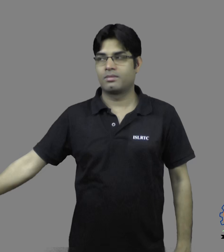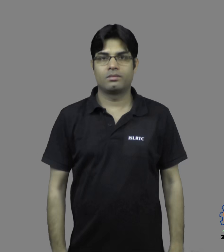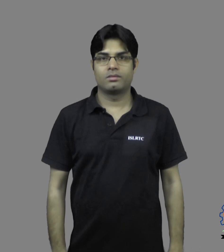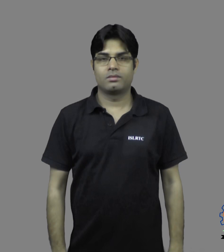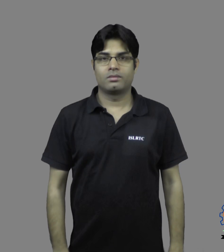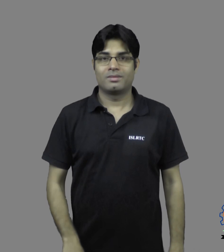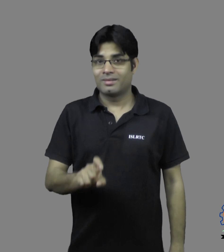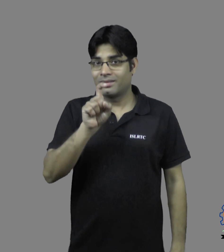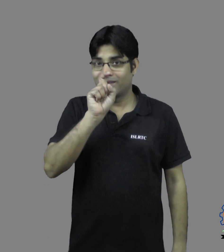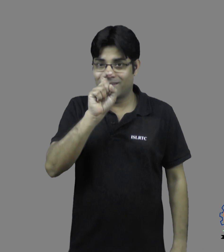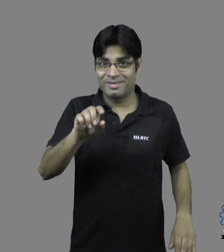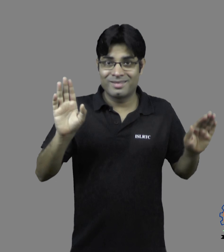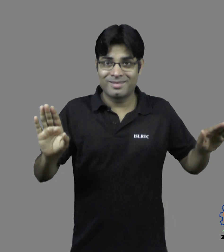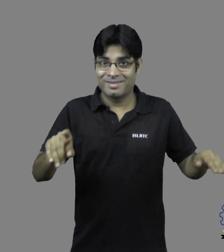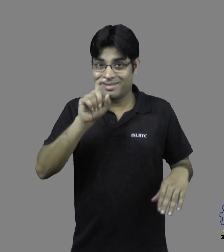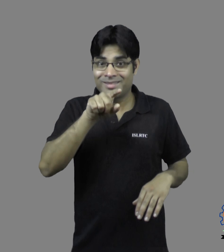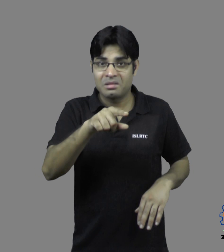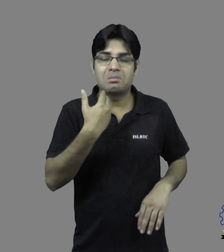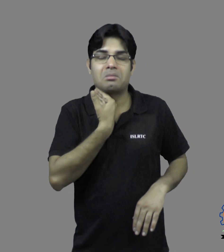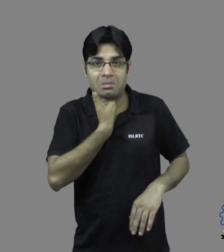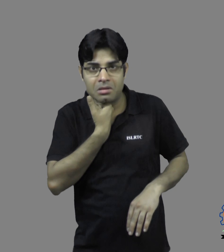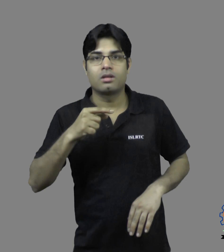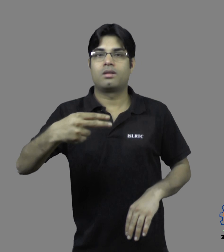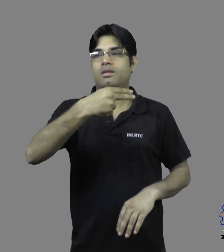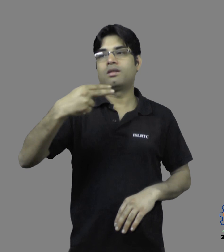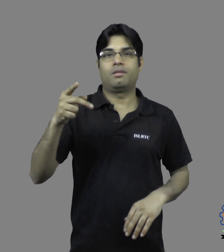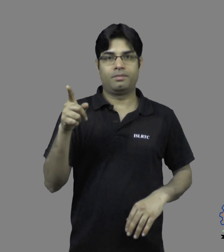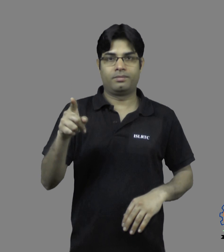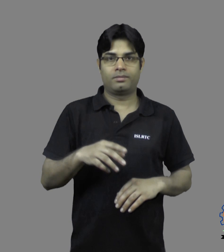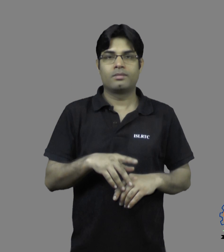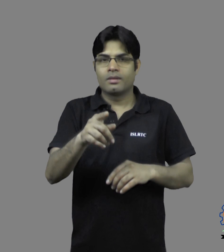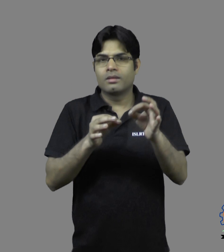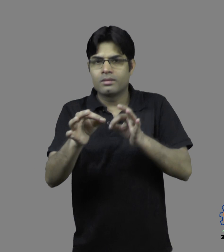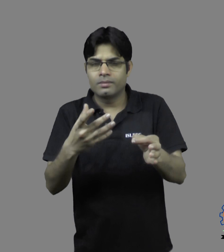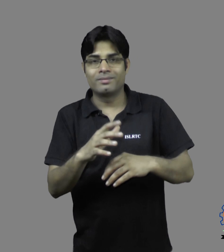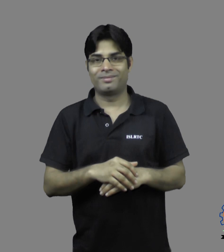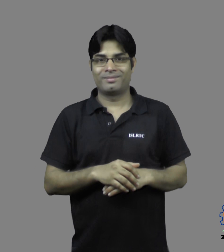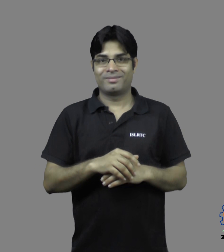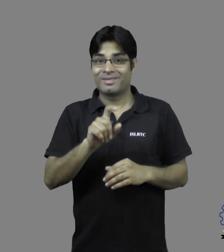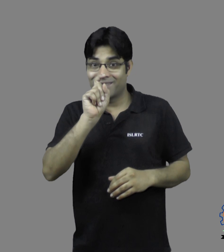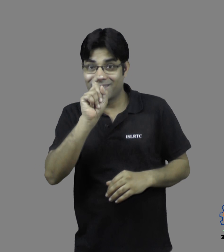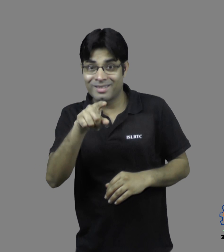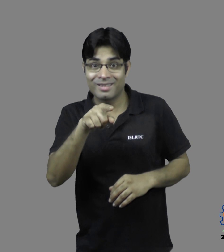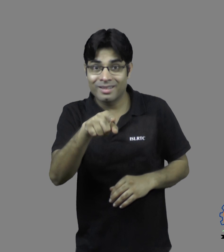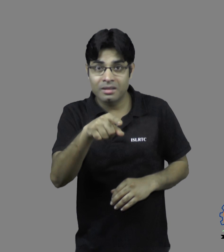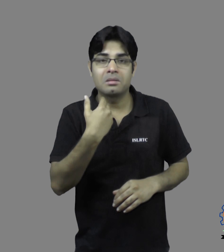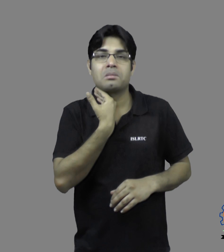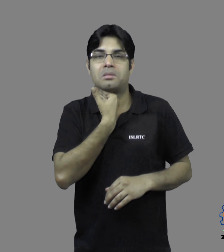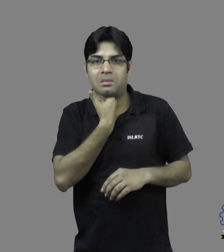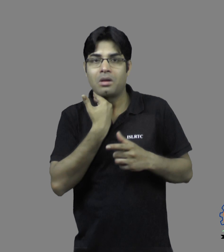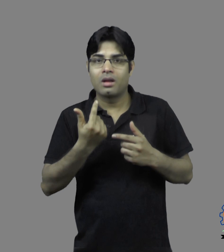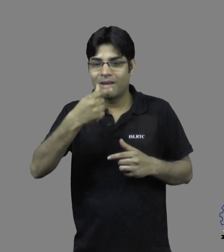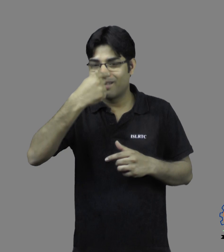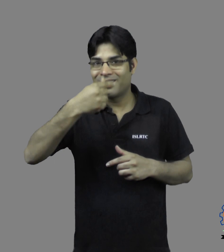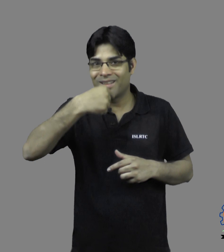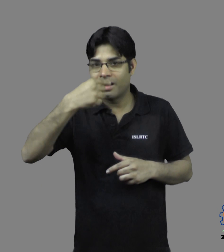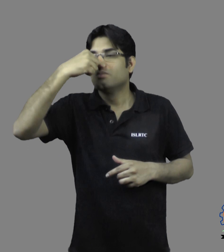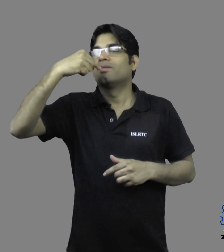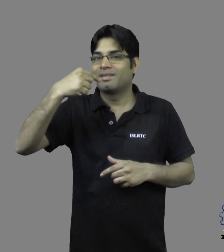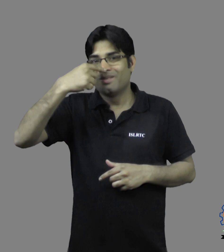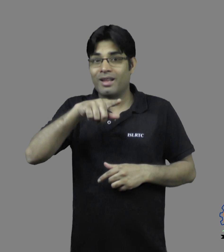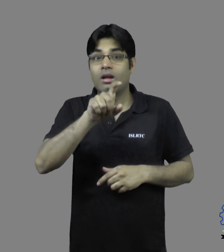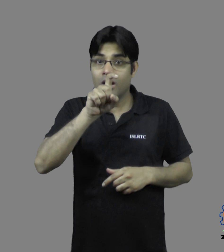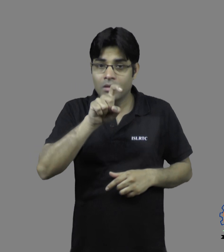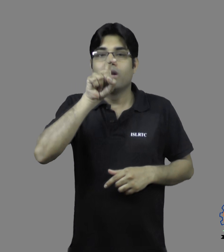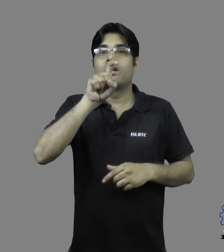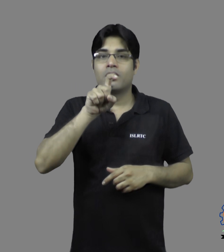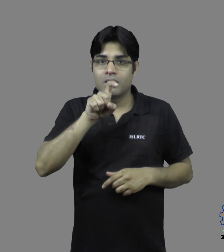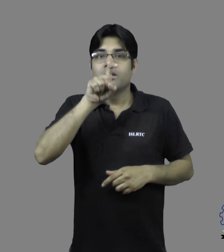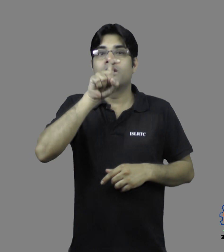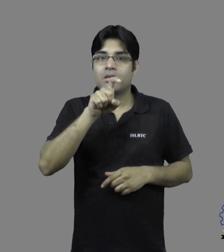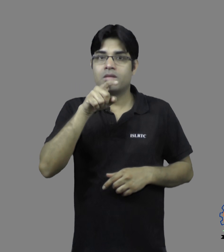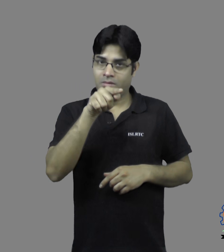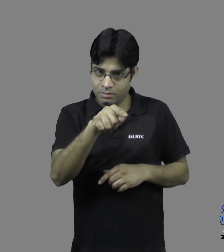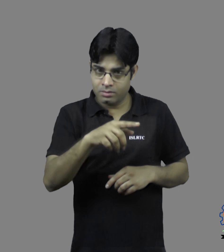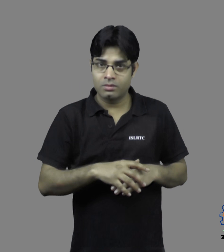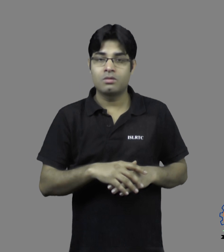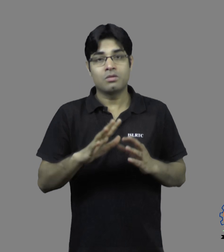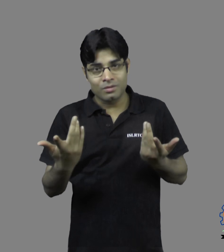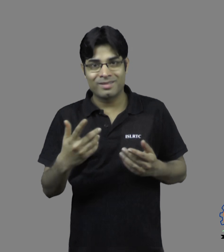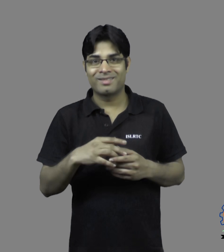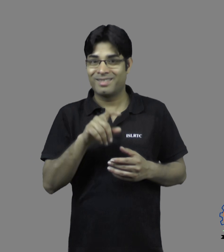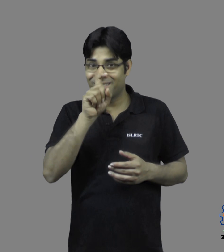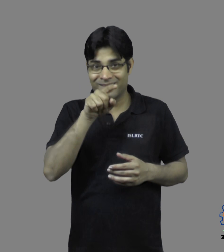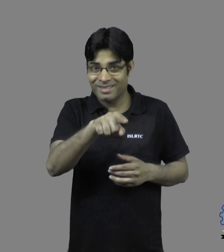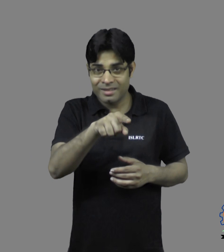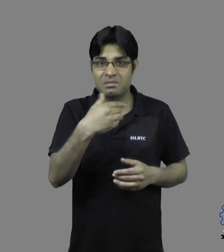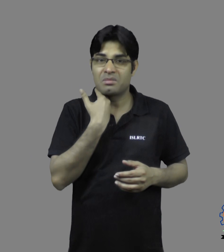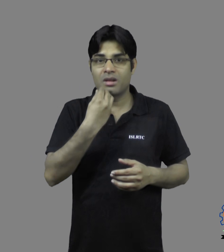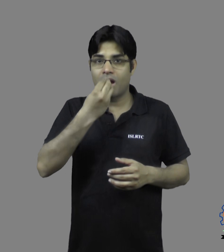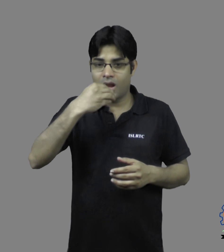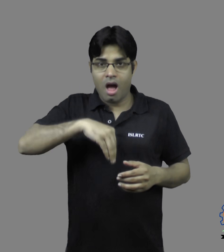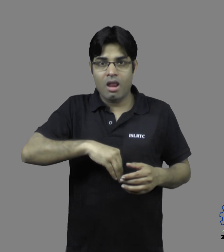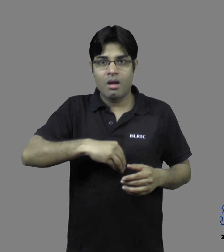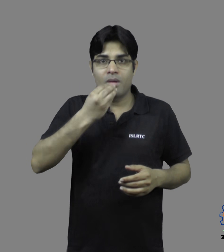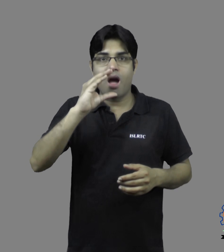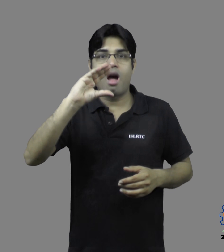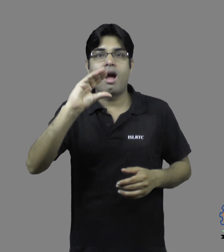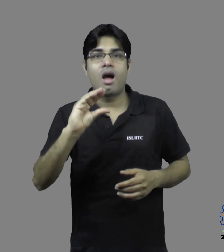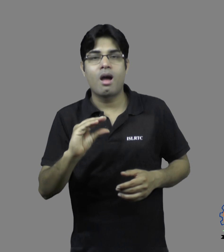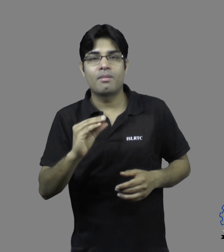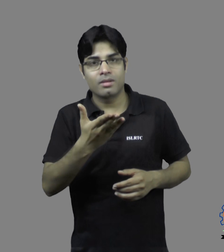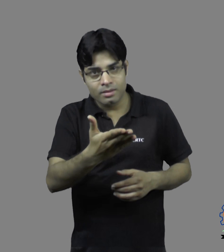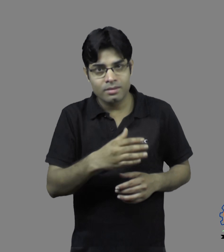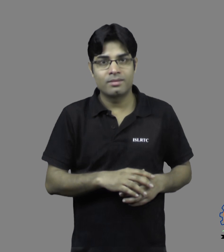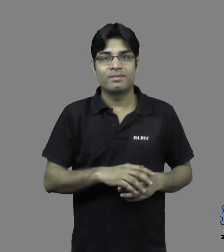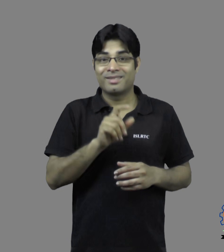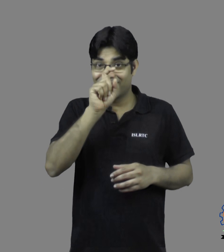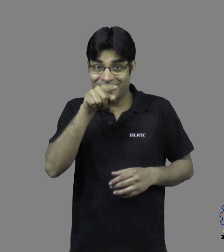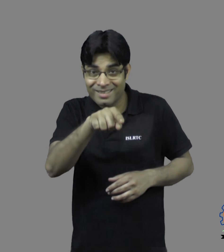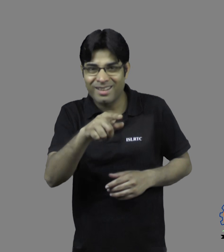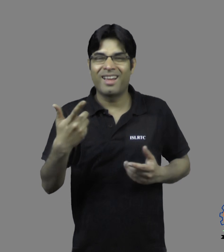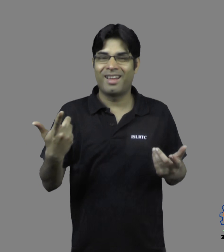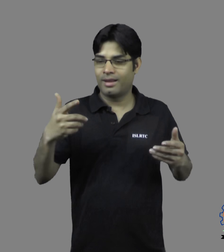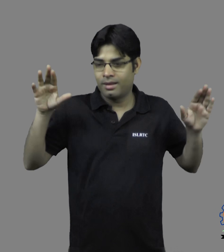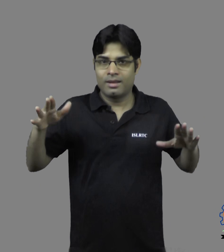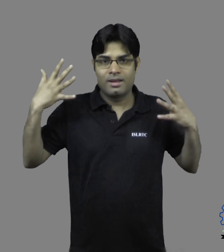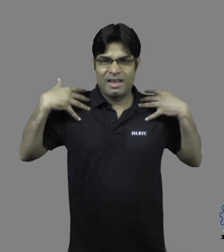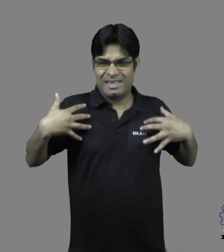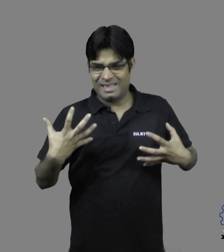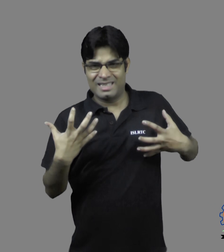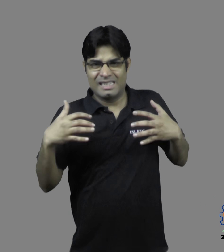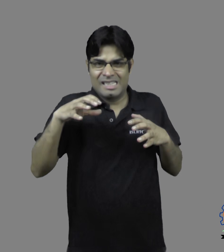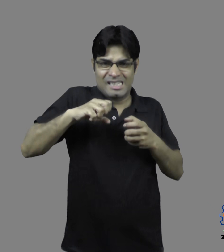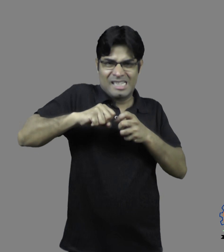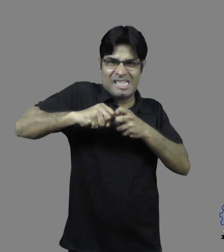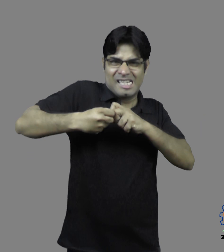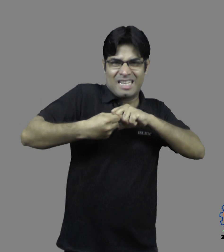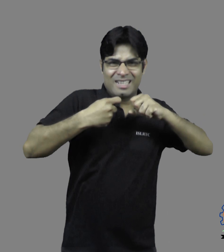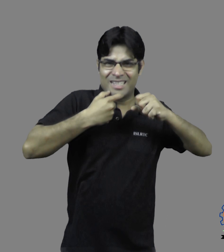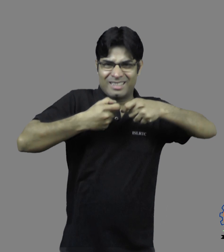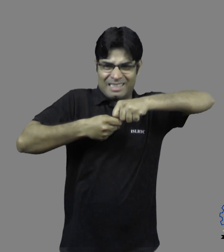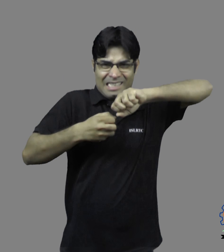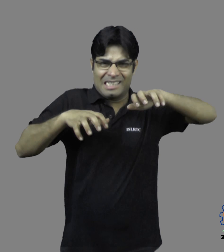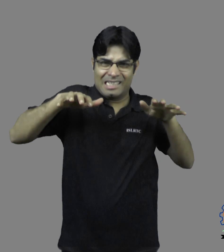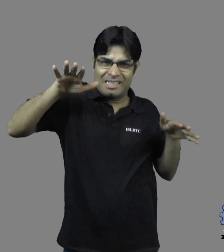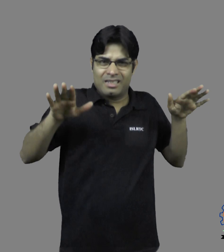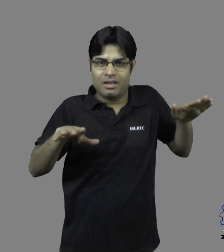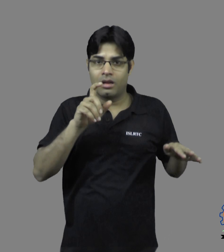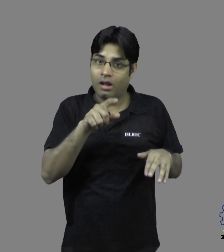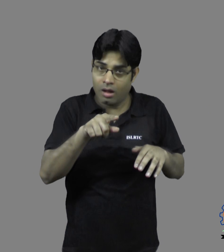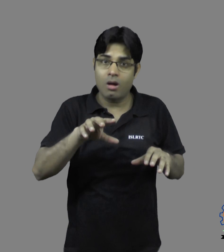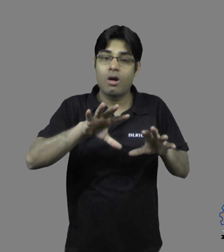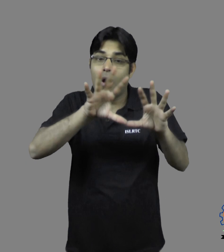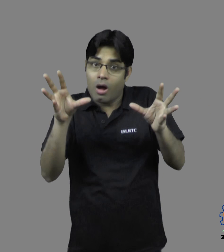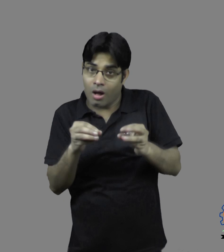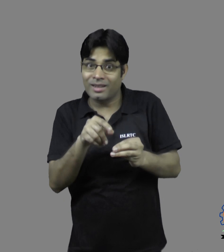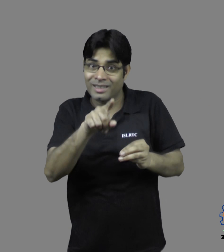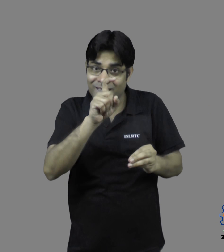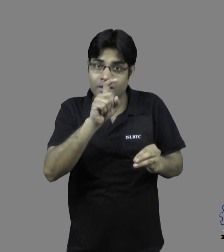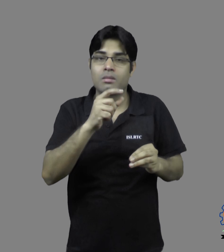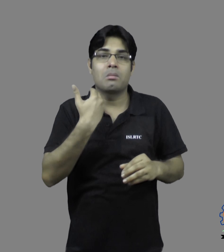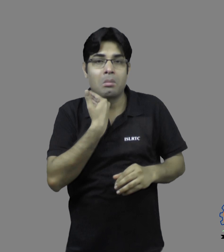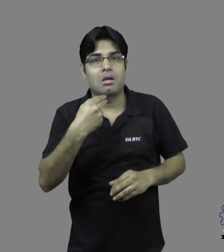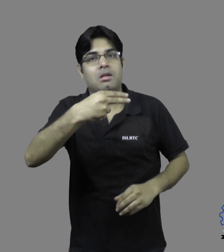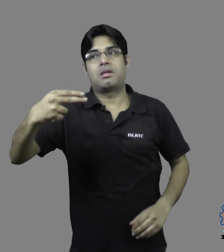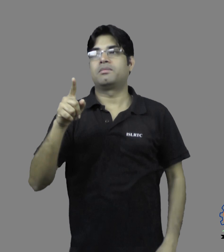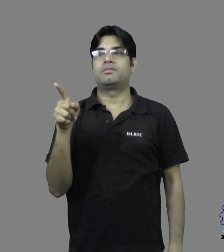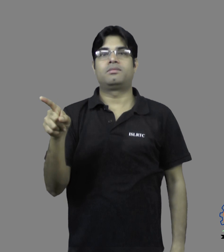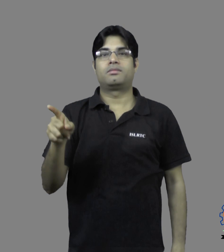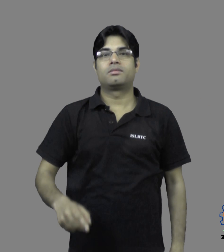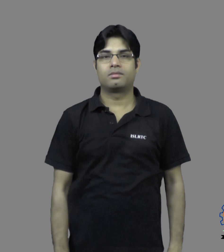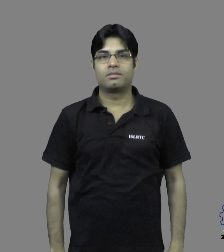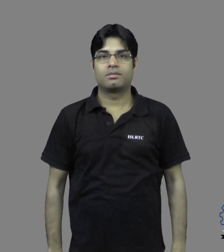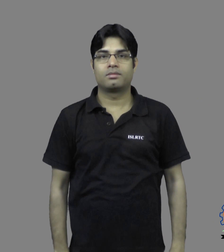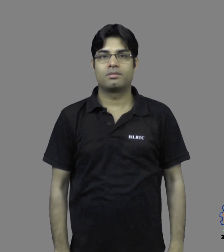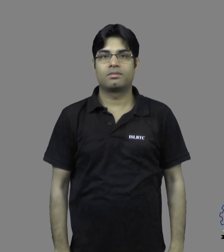Ranikhet